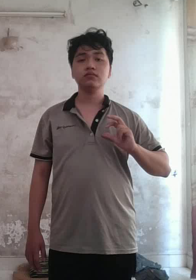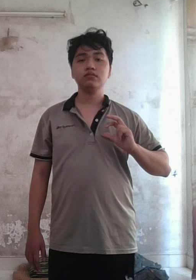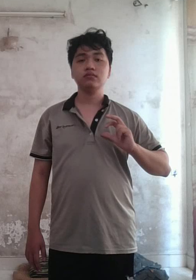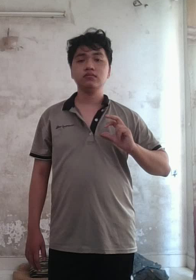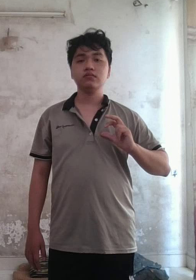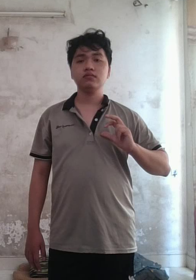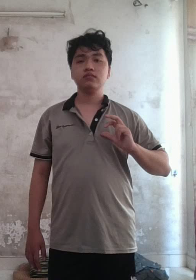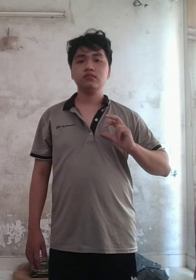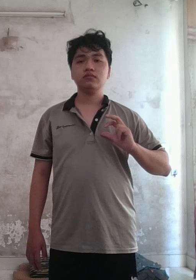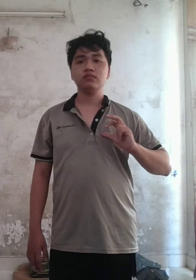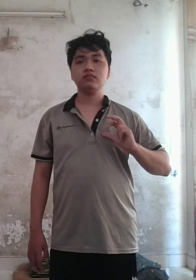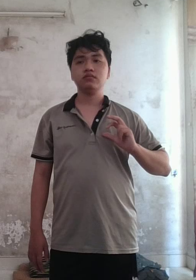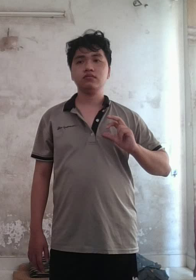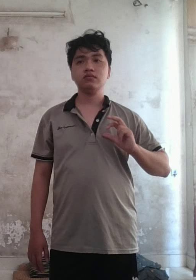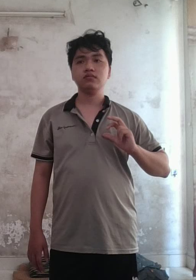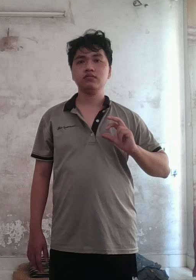giau co